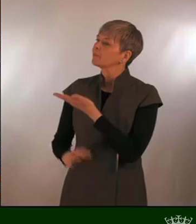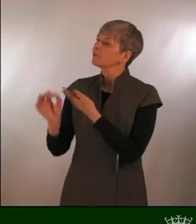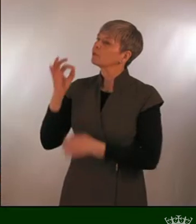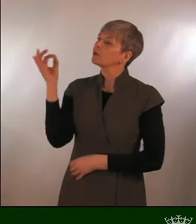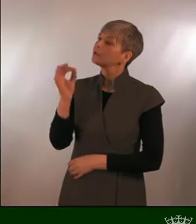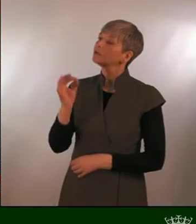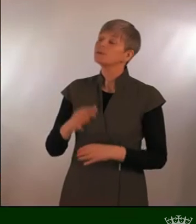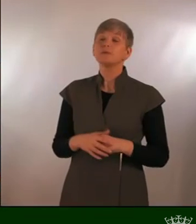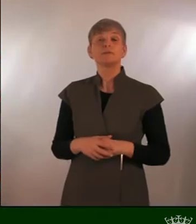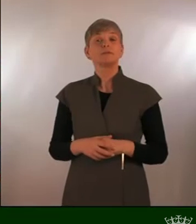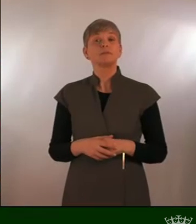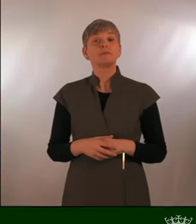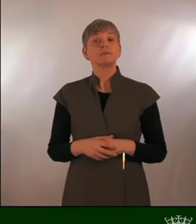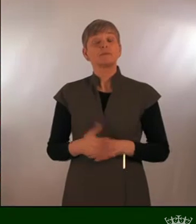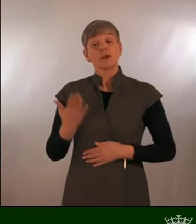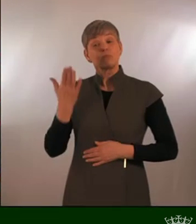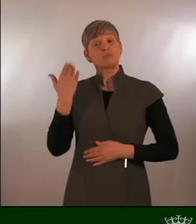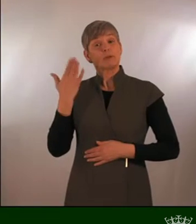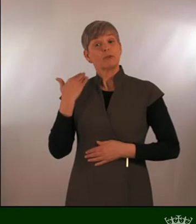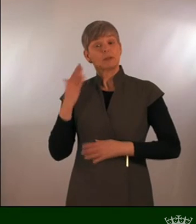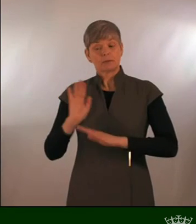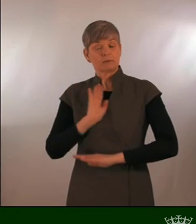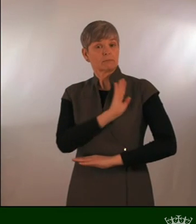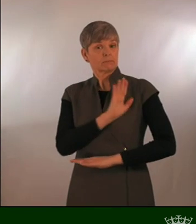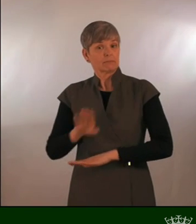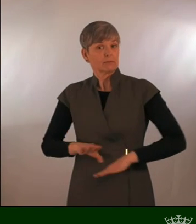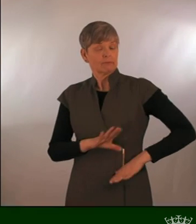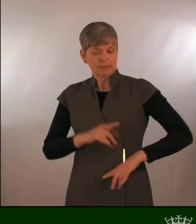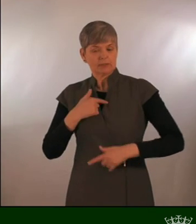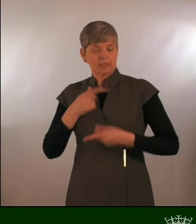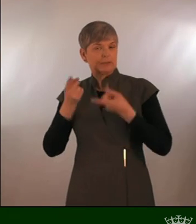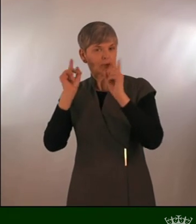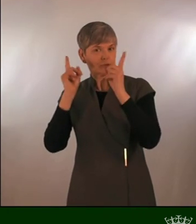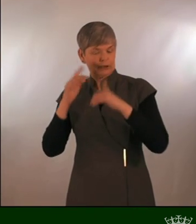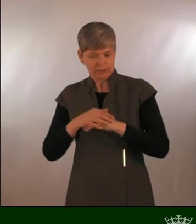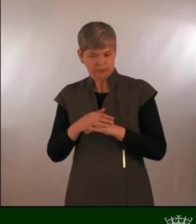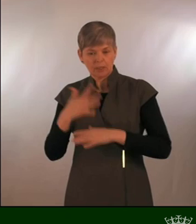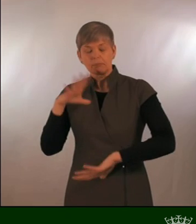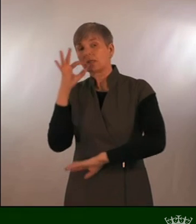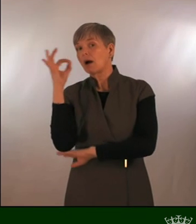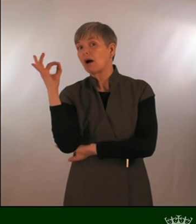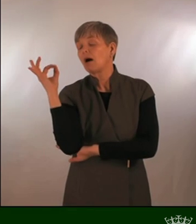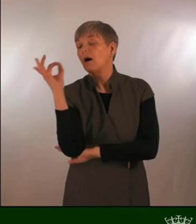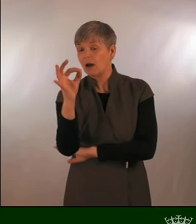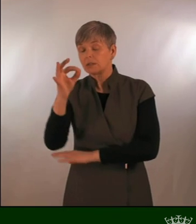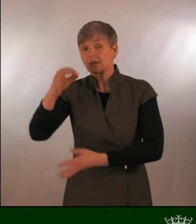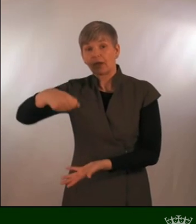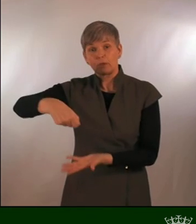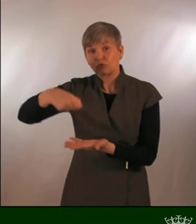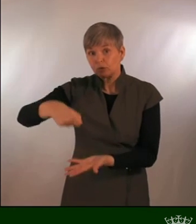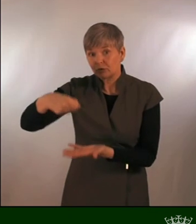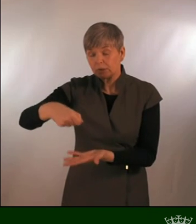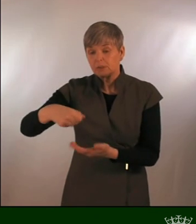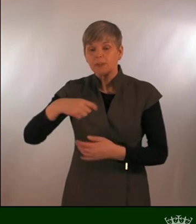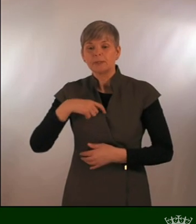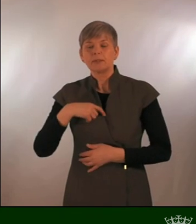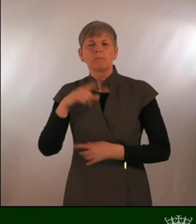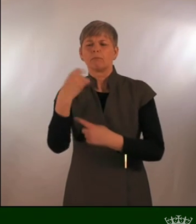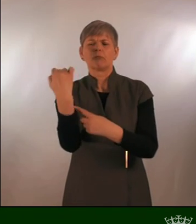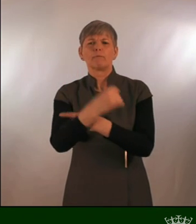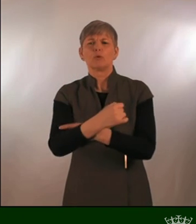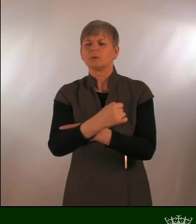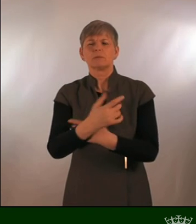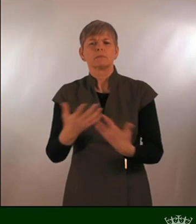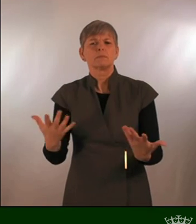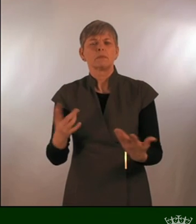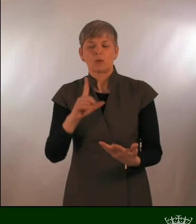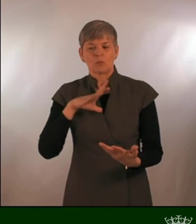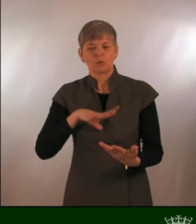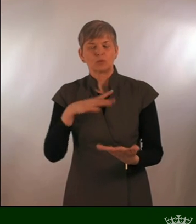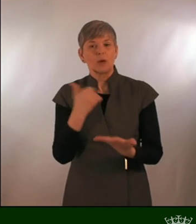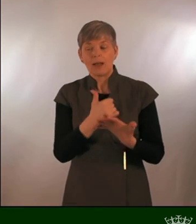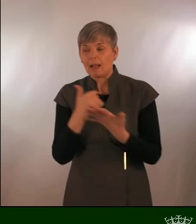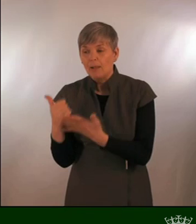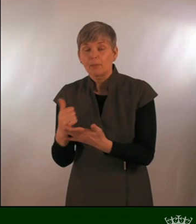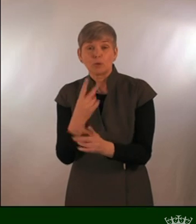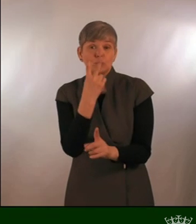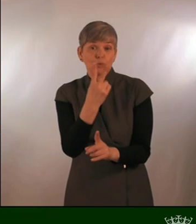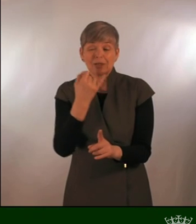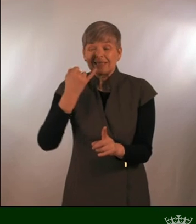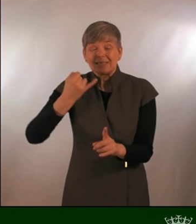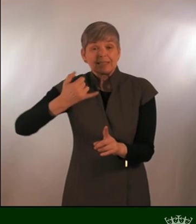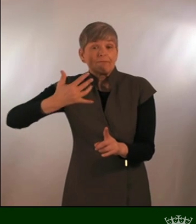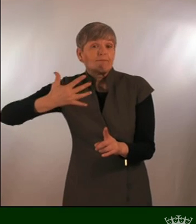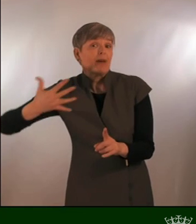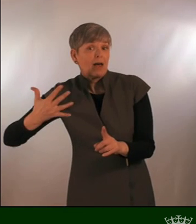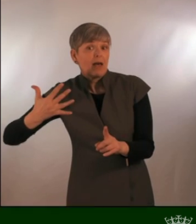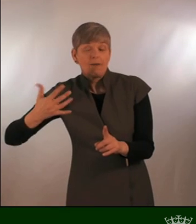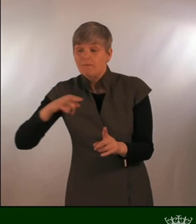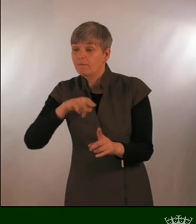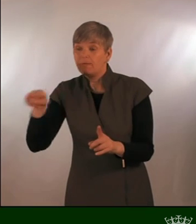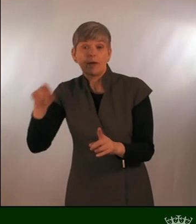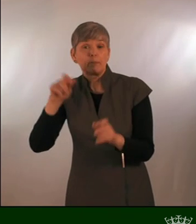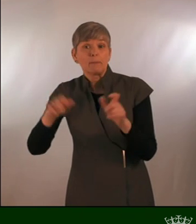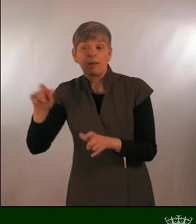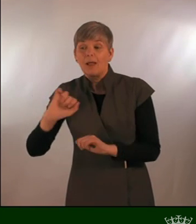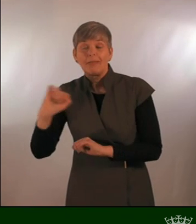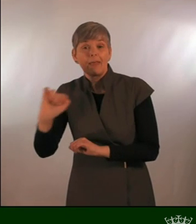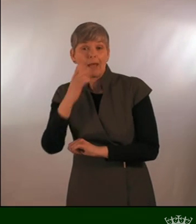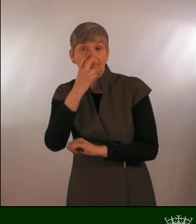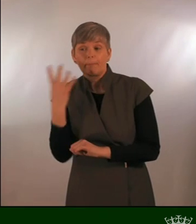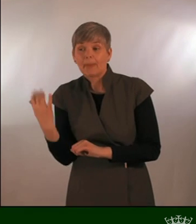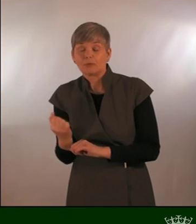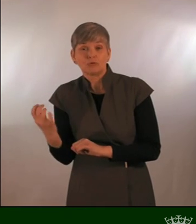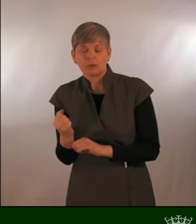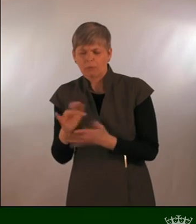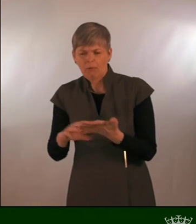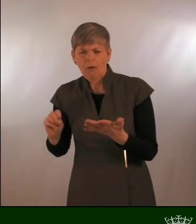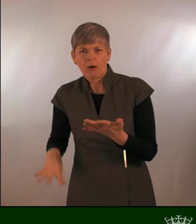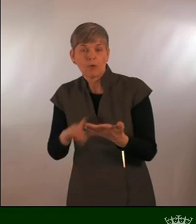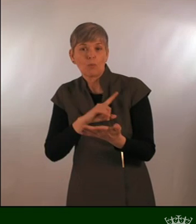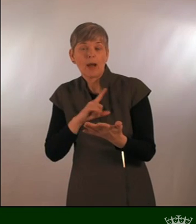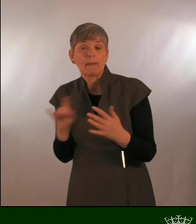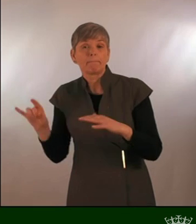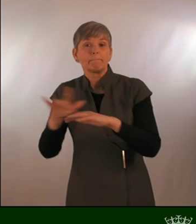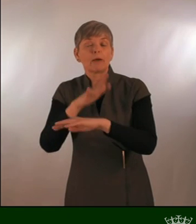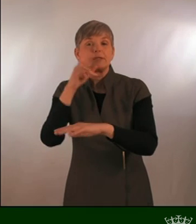Given that the previous Defence Secretary sought and was refused permission from the Treasury to help the estimated 265 war widows whose pensions were cancelled when they remarried, and can